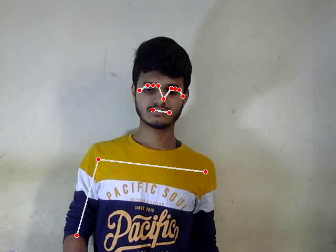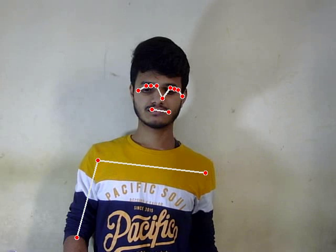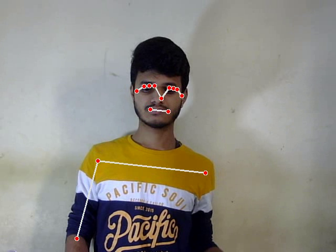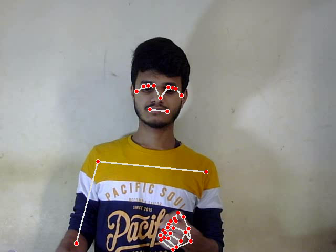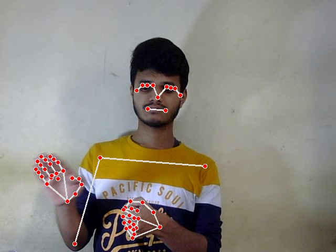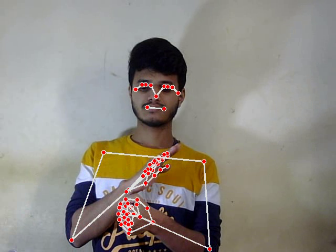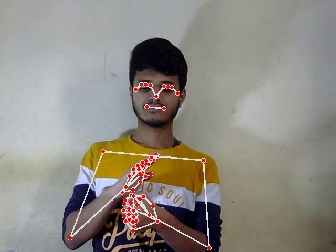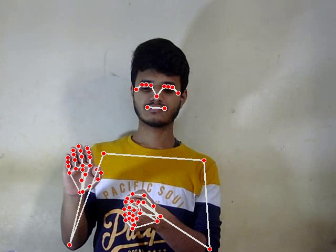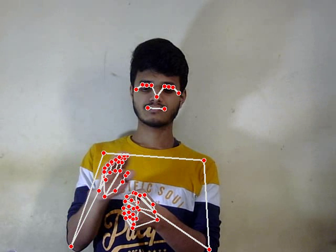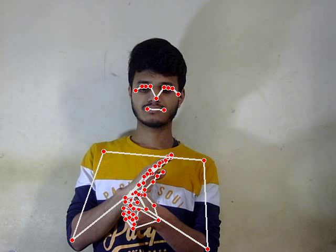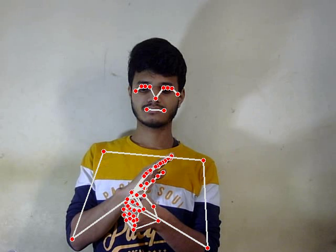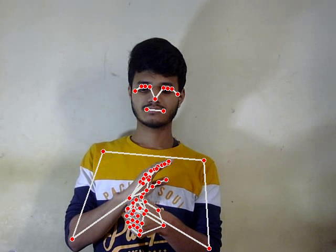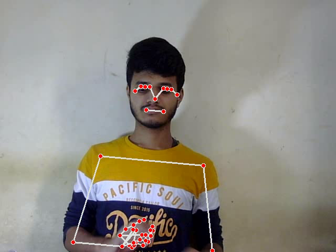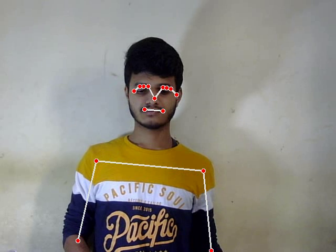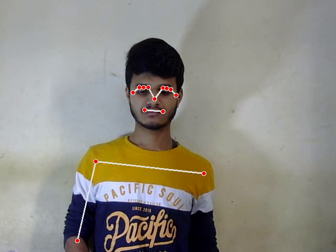busy